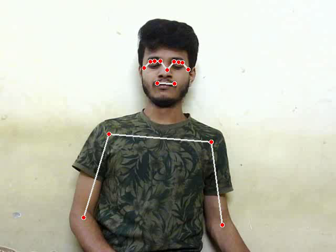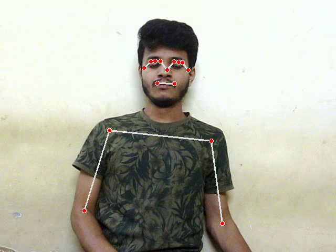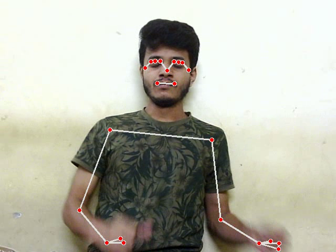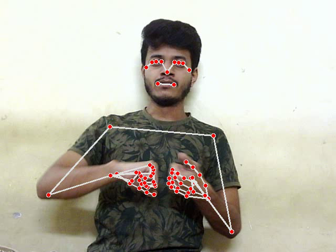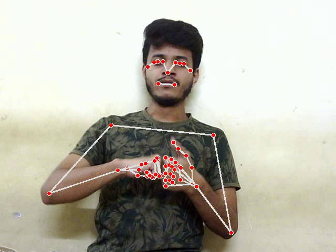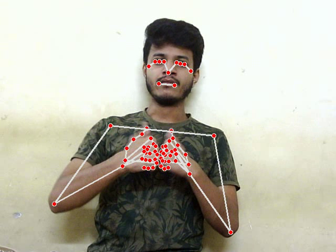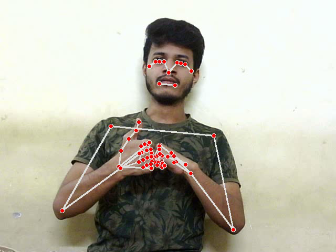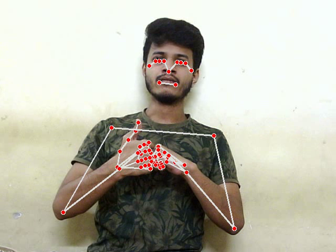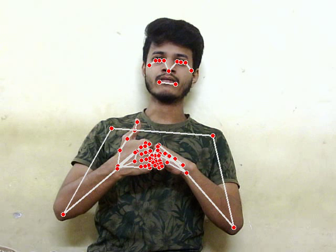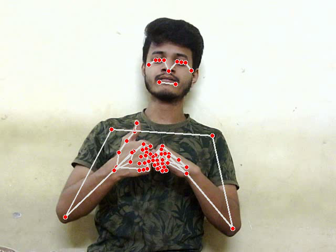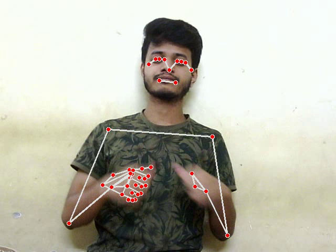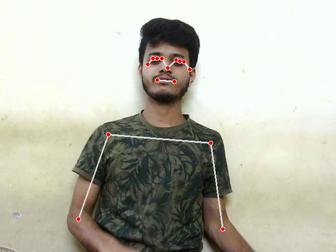how